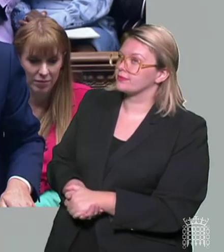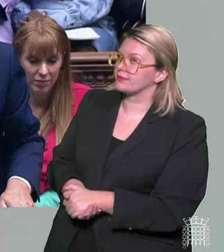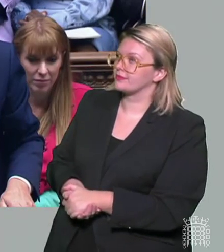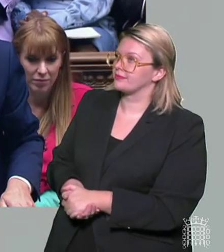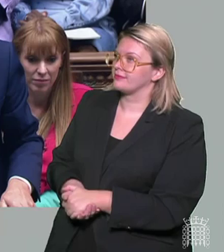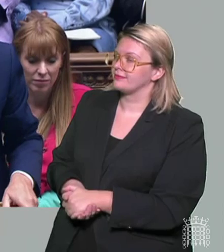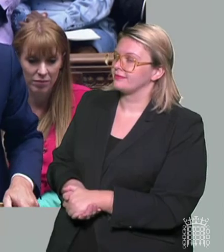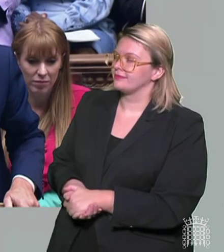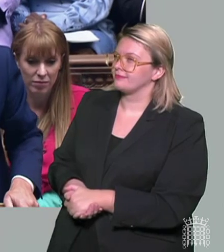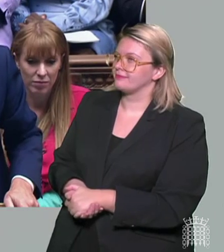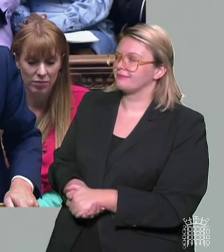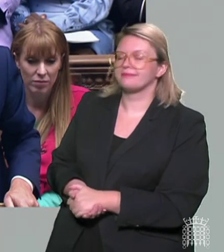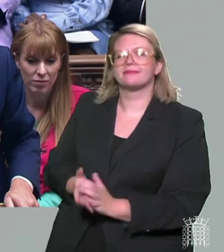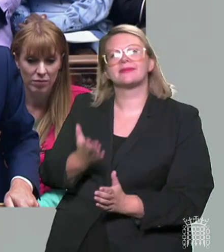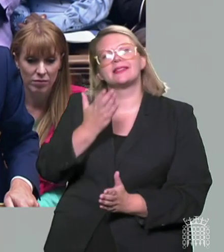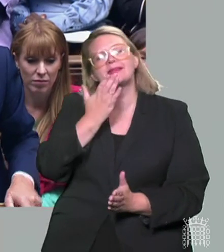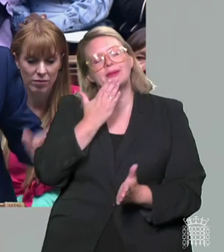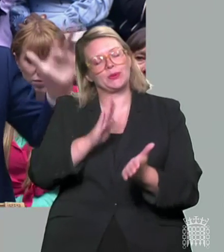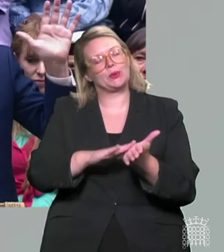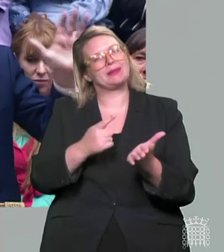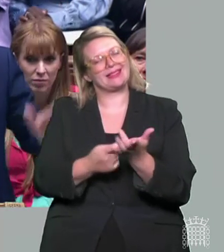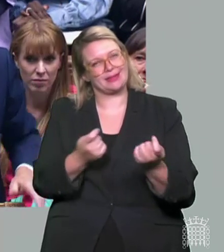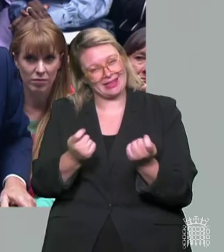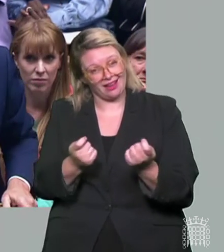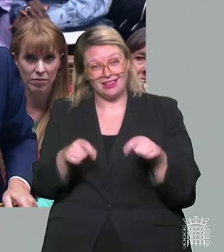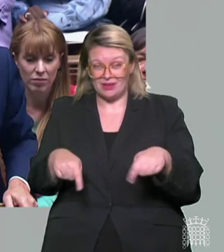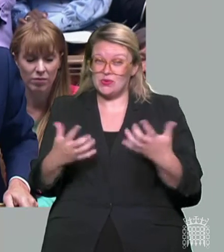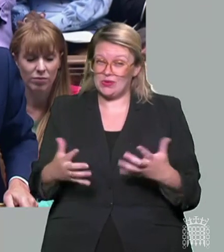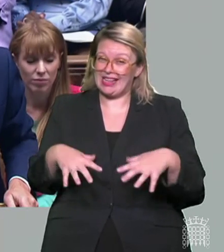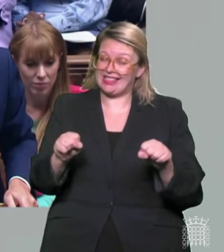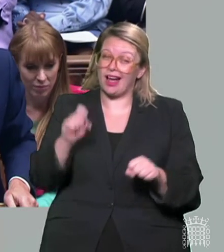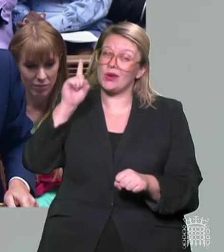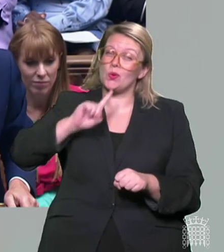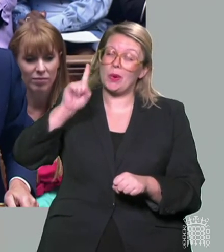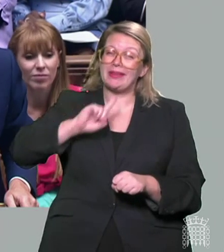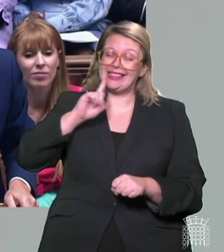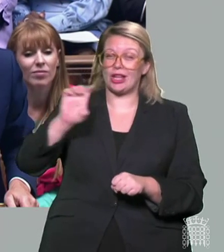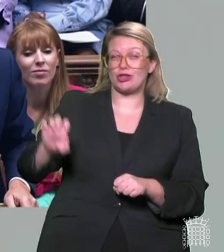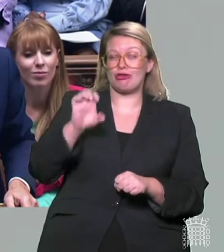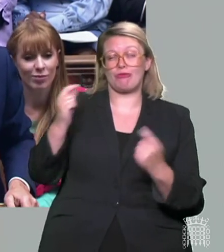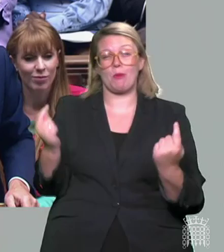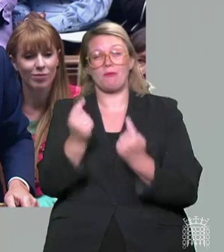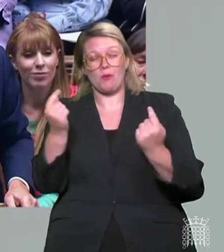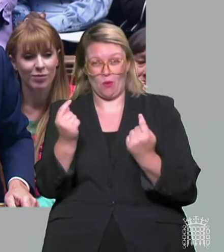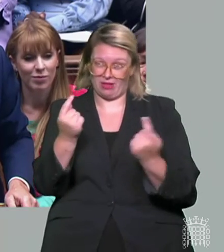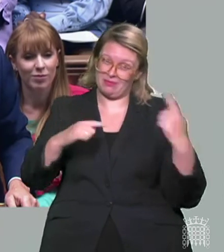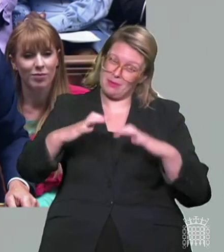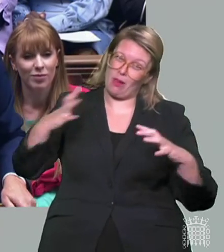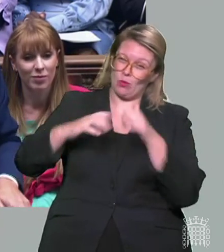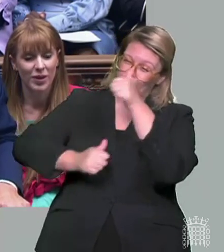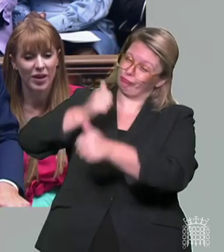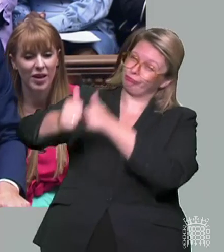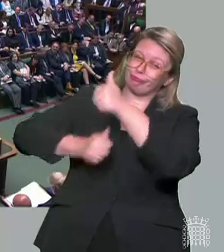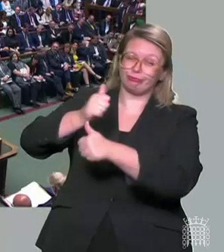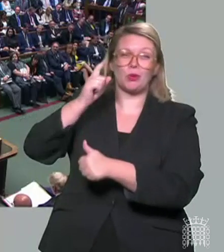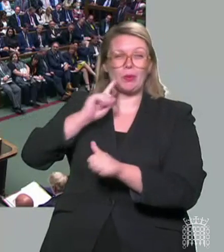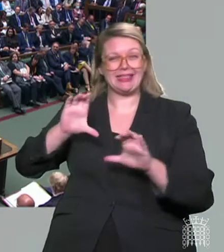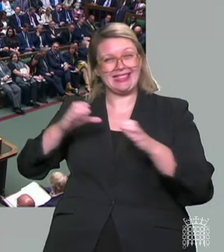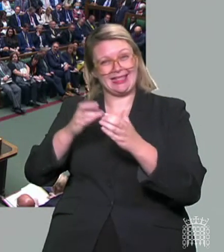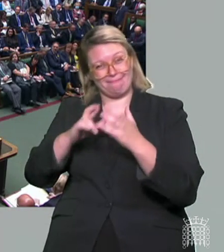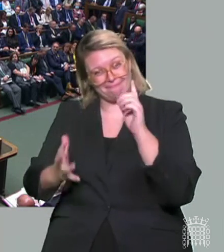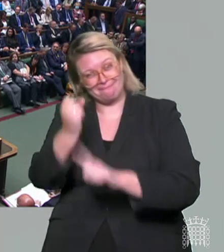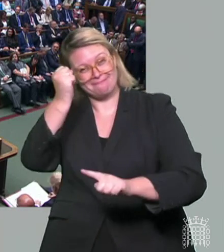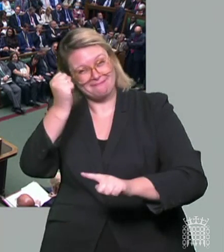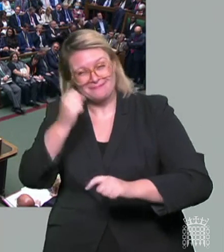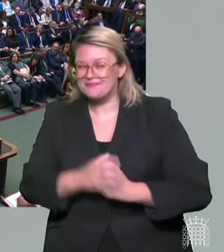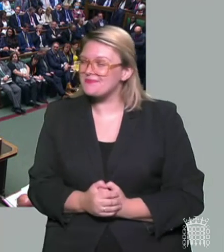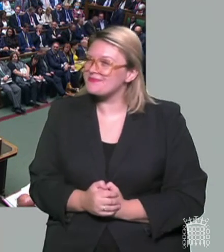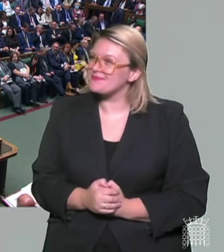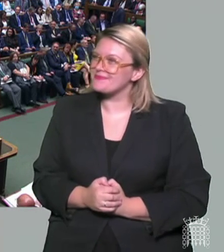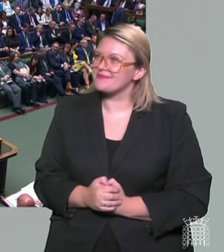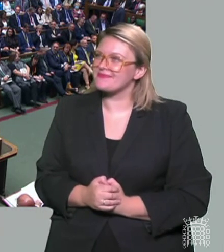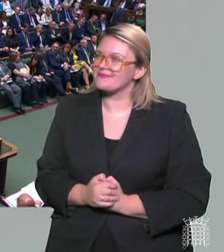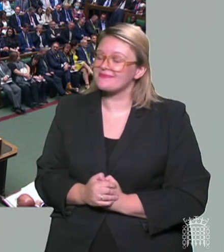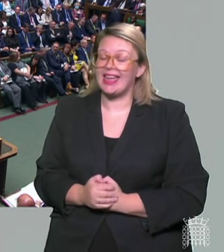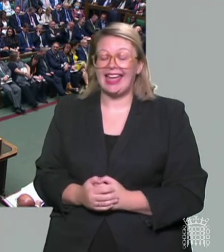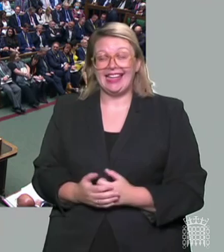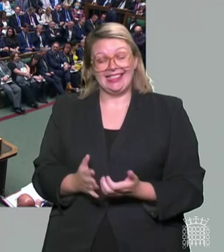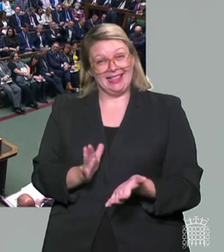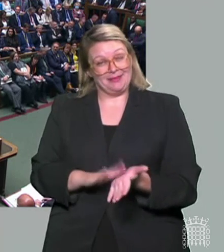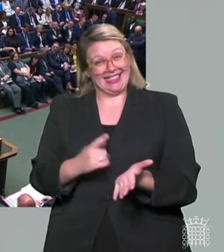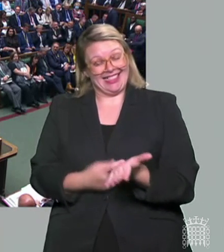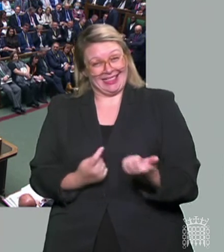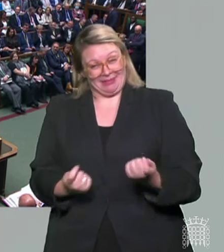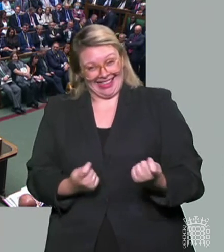Today is the start of the women’s Euros, and I know that the whole House will wish the Lionesses the very best of luck in bringing football home.